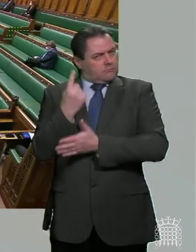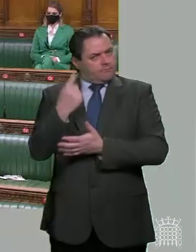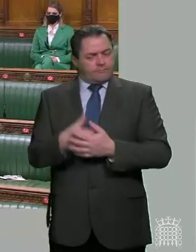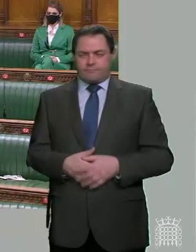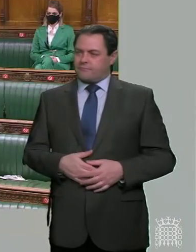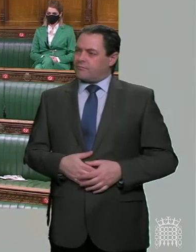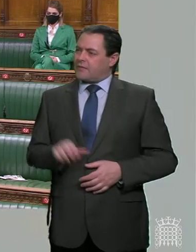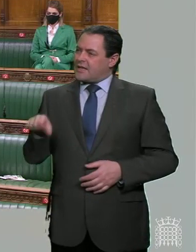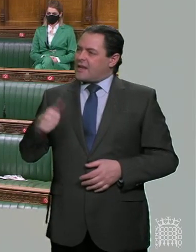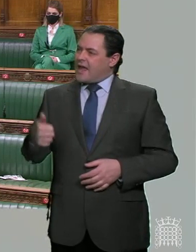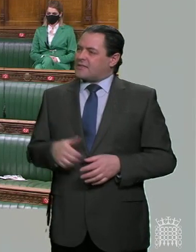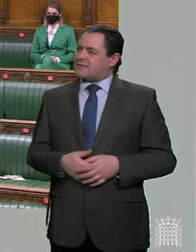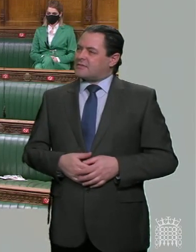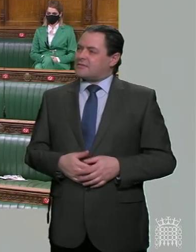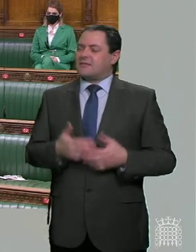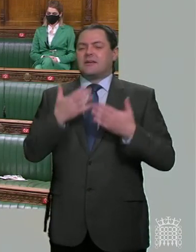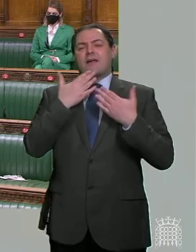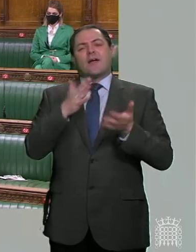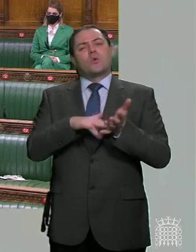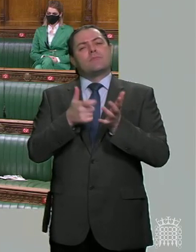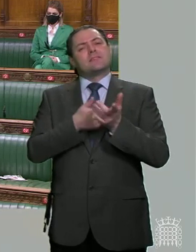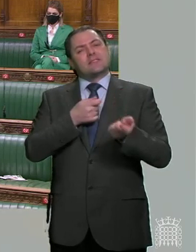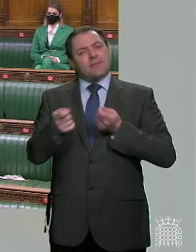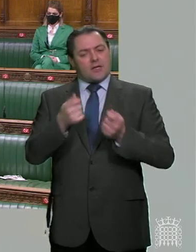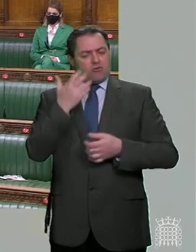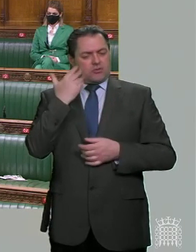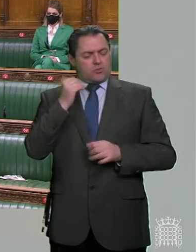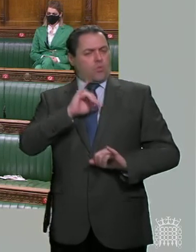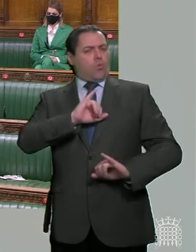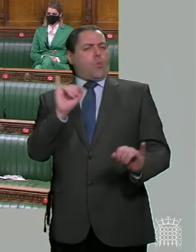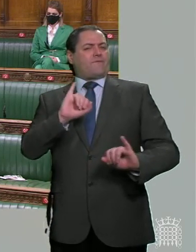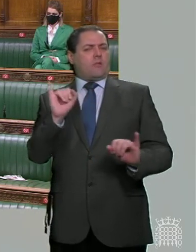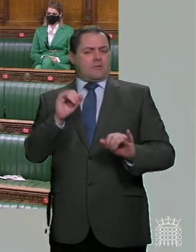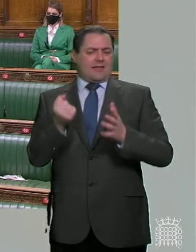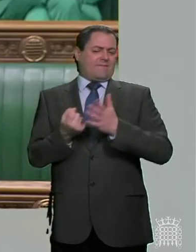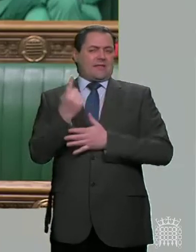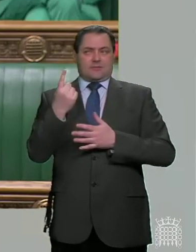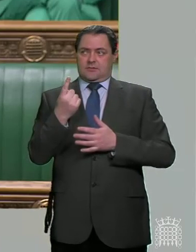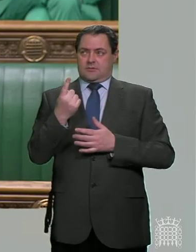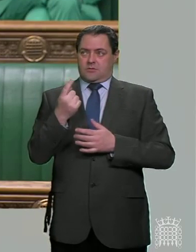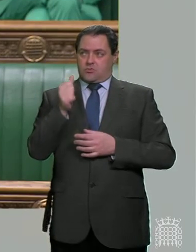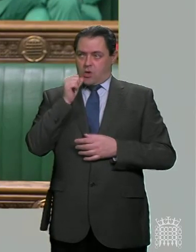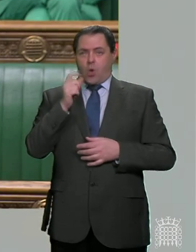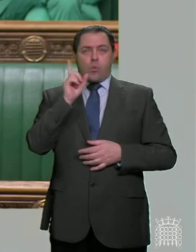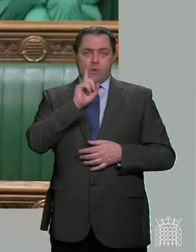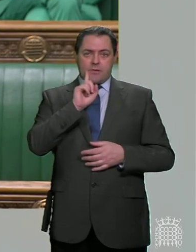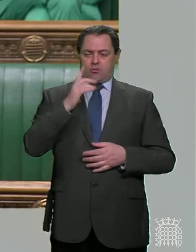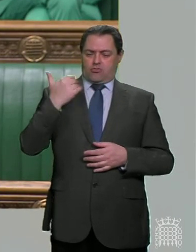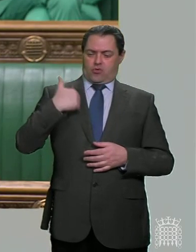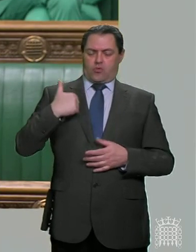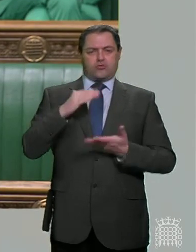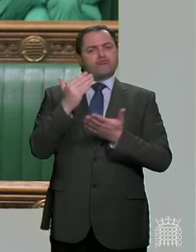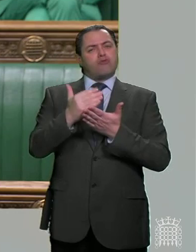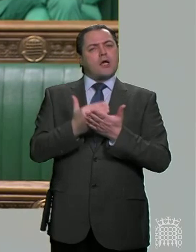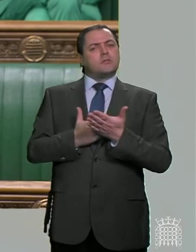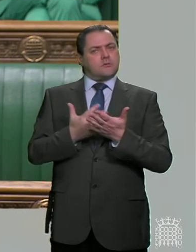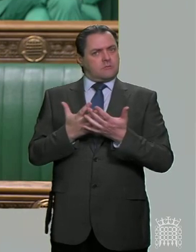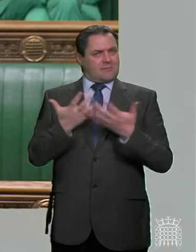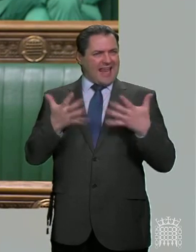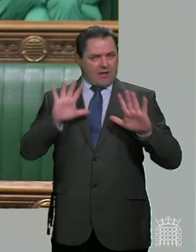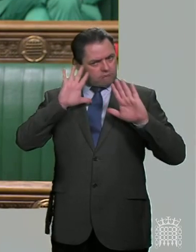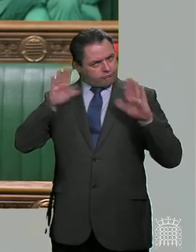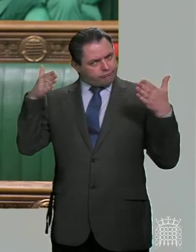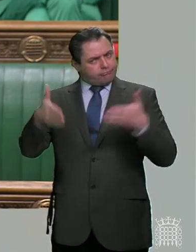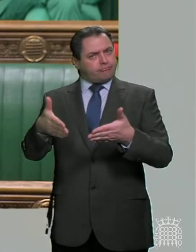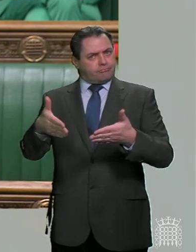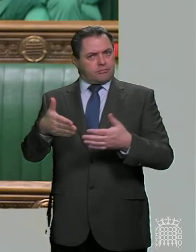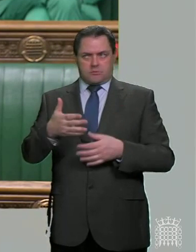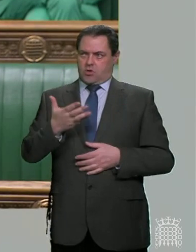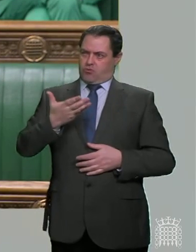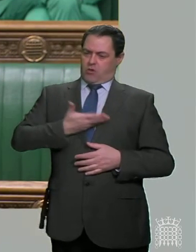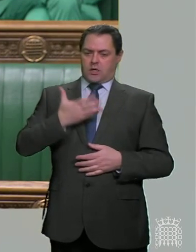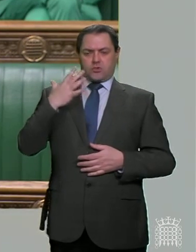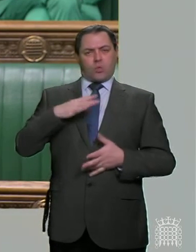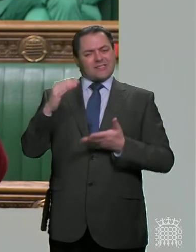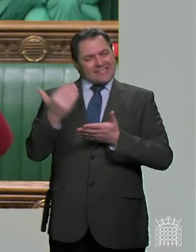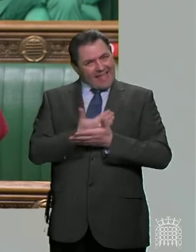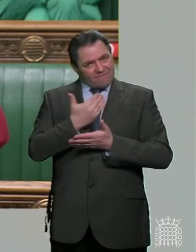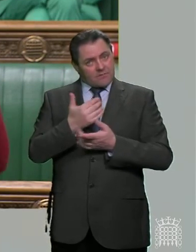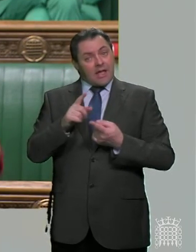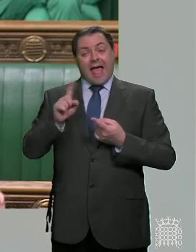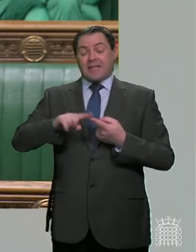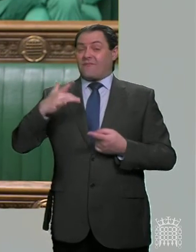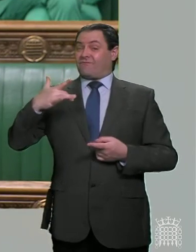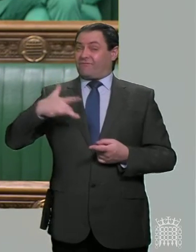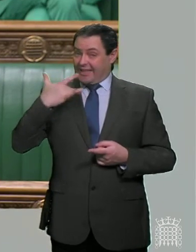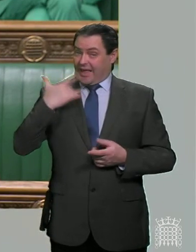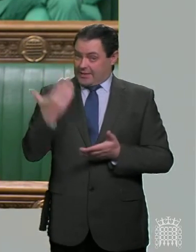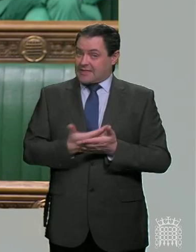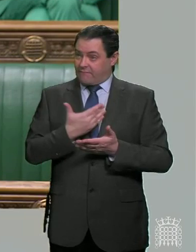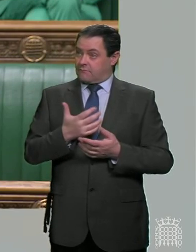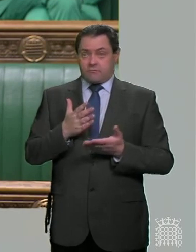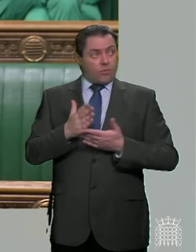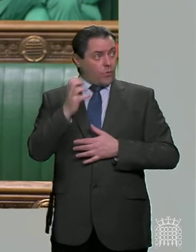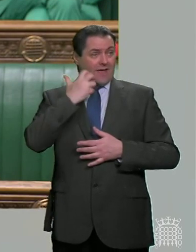Recent horrific events have brought the important debate on women’s and girls’ rights into the spotlight, specifically their right to be safe and feel safe as they go about their daily lives.